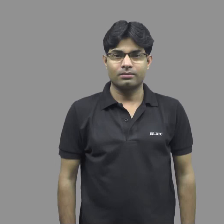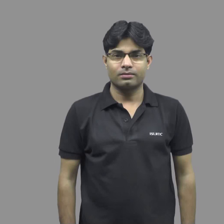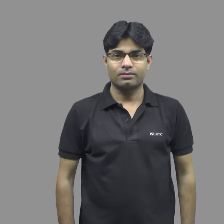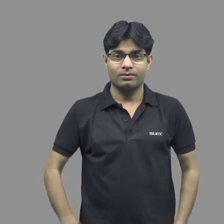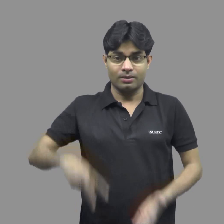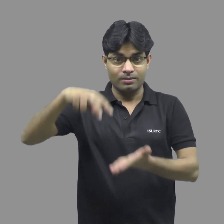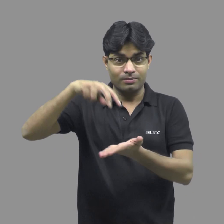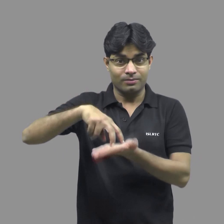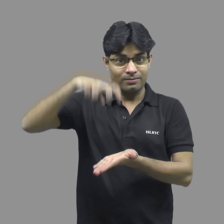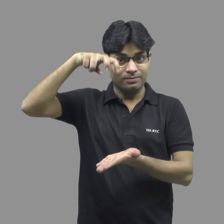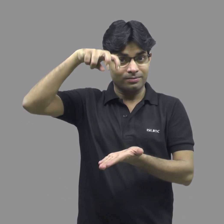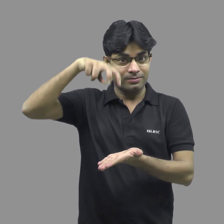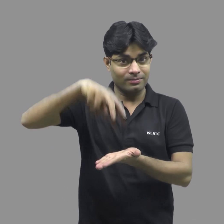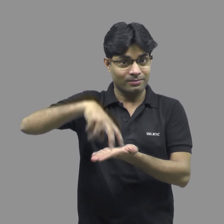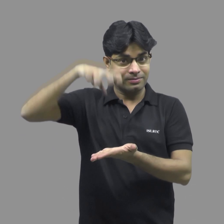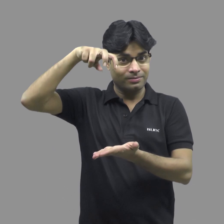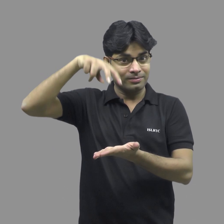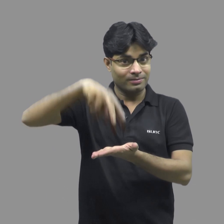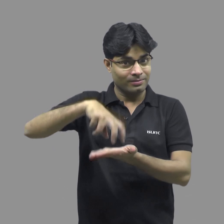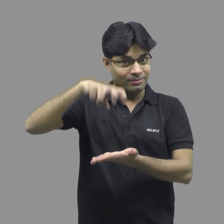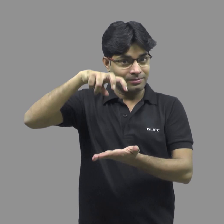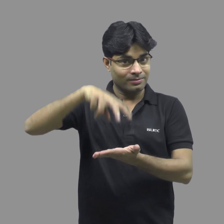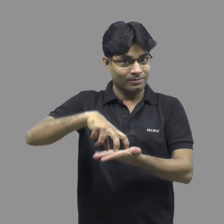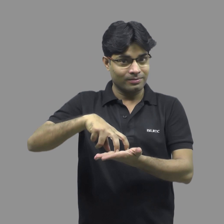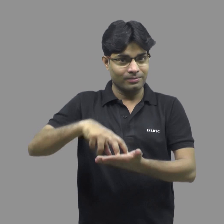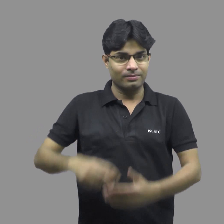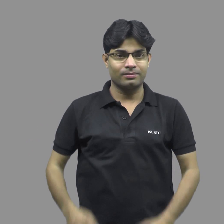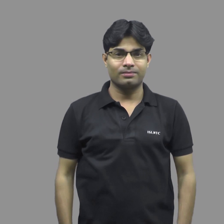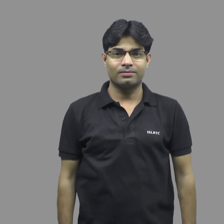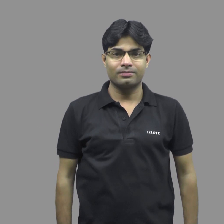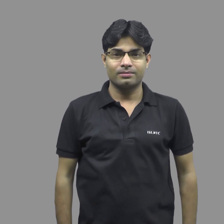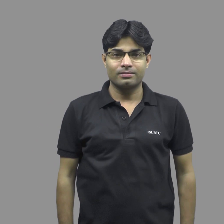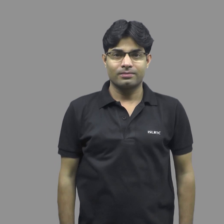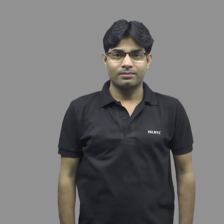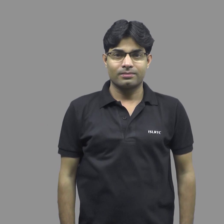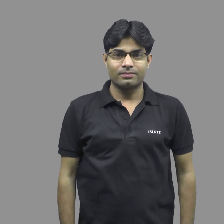Jump